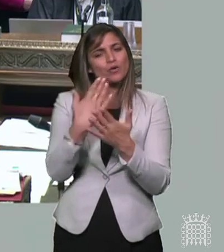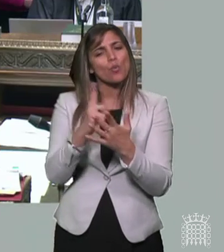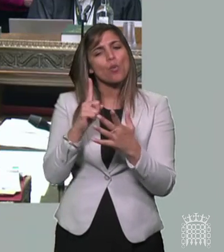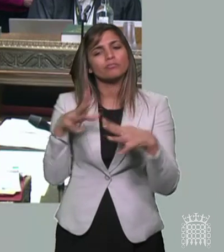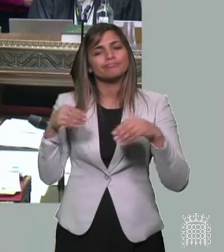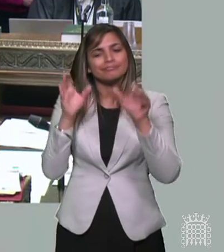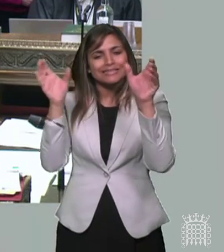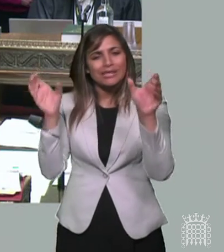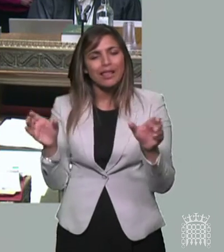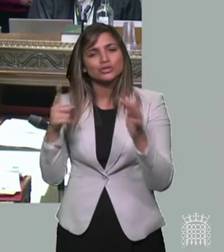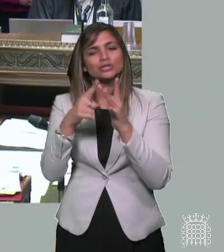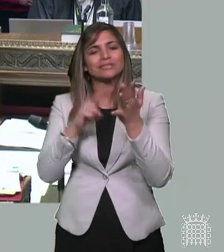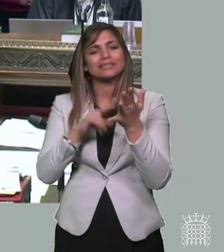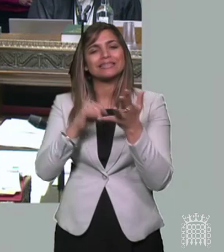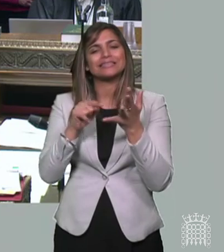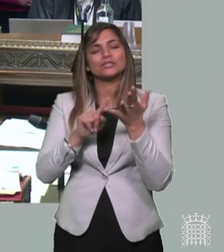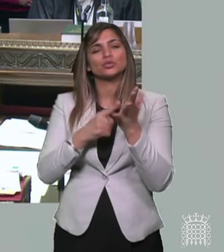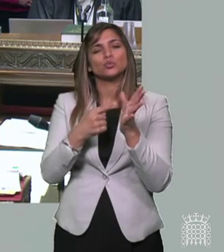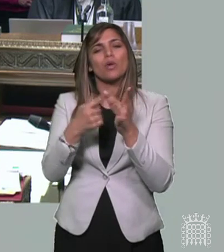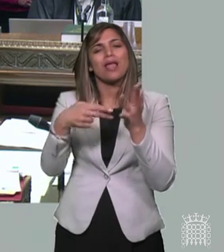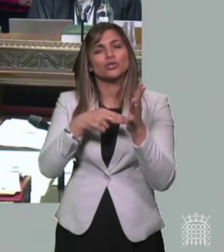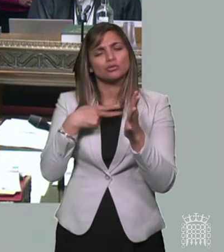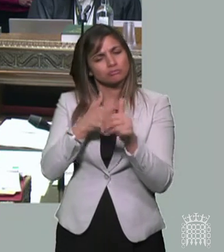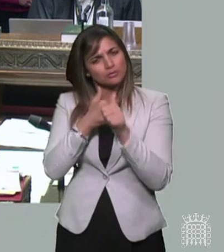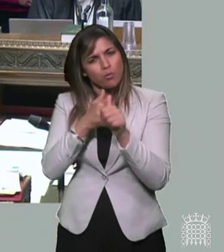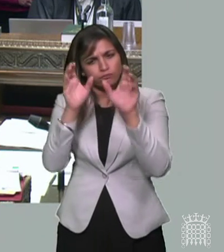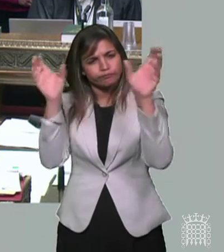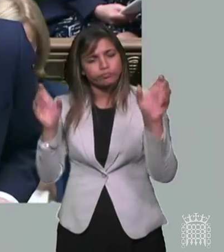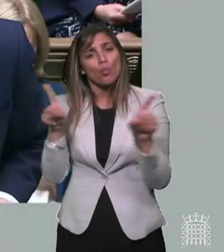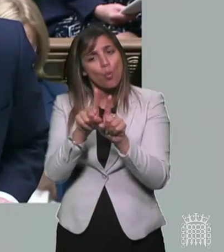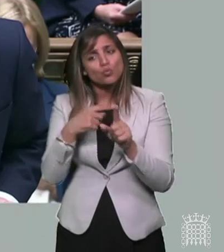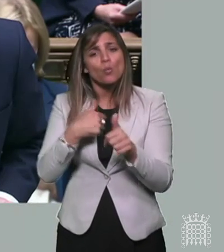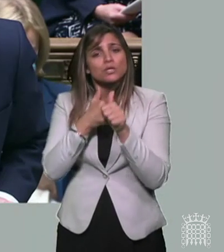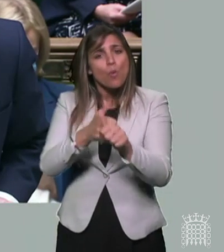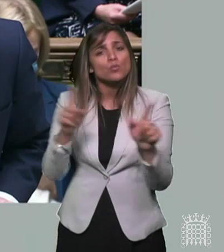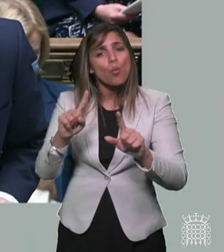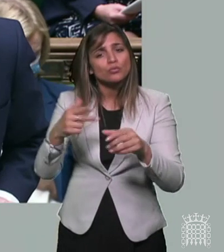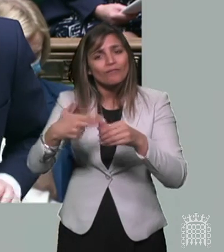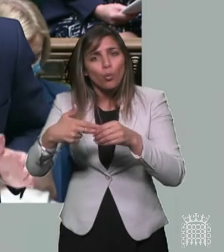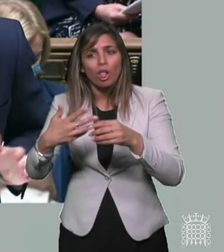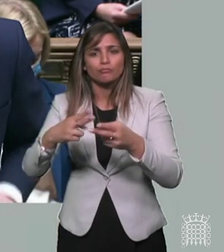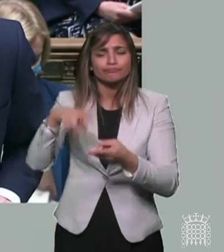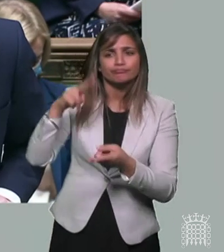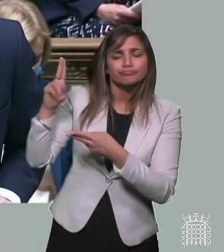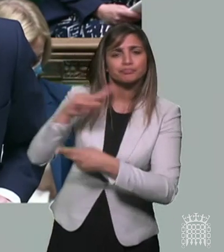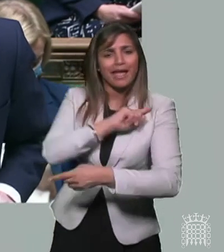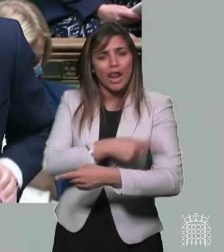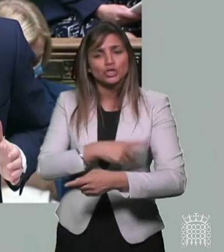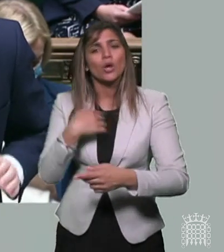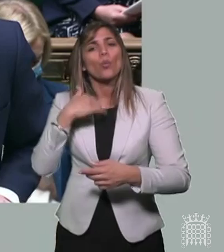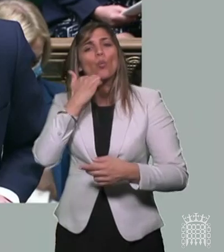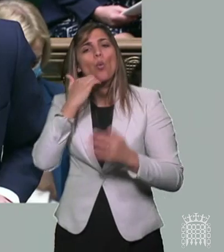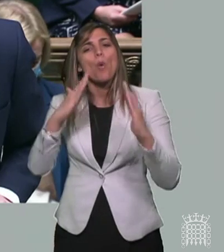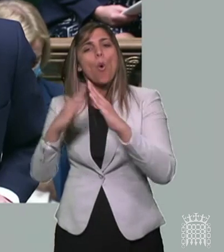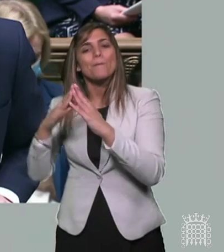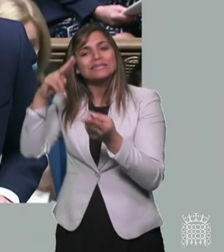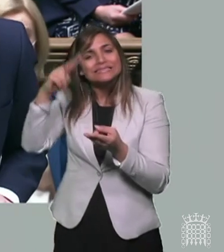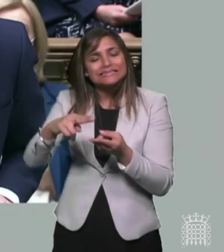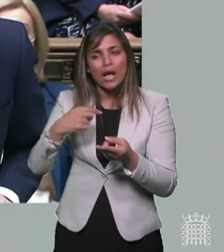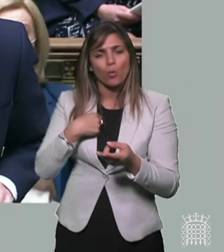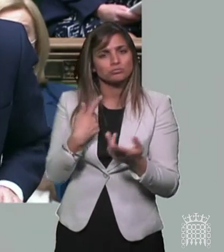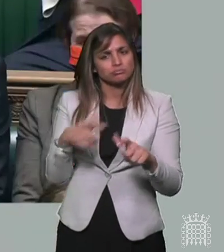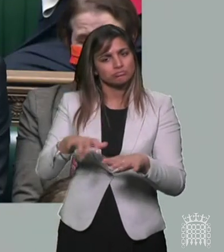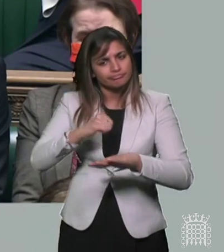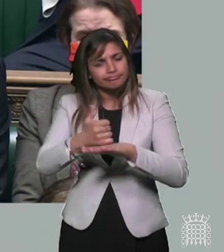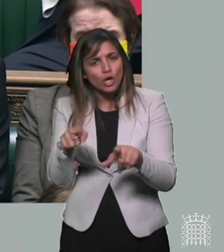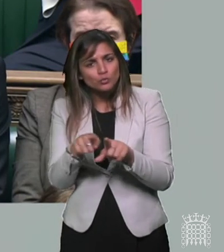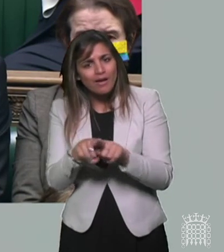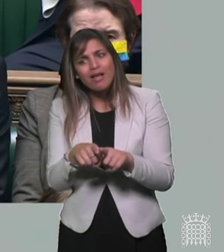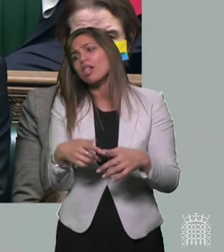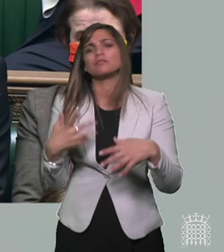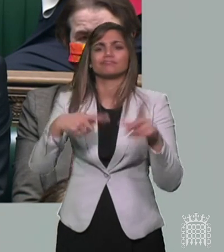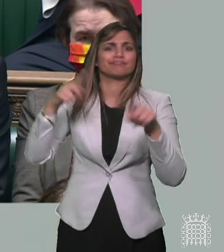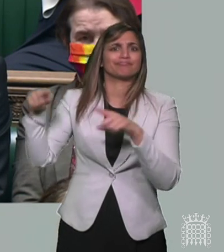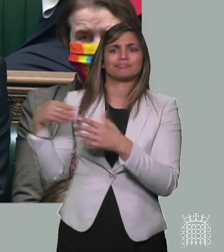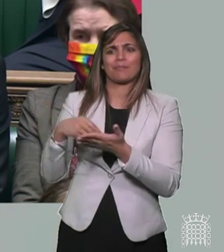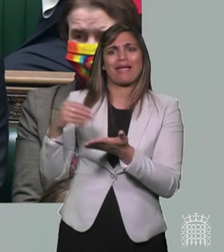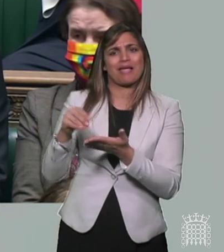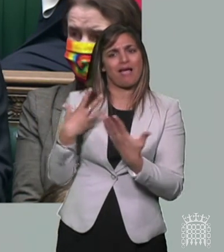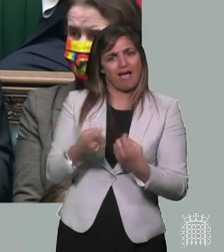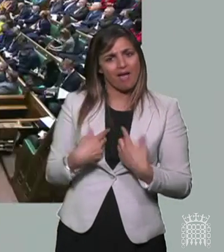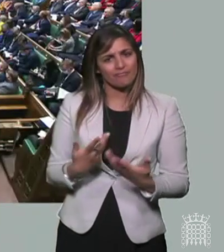We are also supporting people with the costs of their fuel, and we will continue to do that through the warm homes discount, the winter fuel allowance and all the other payments we make.